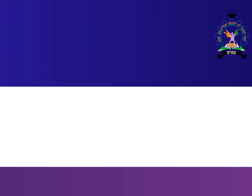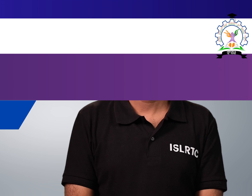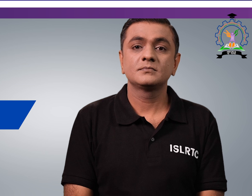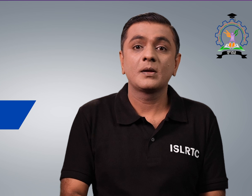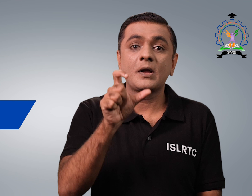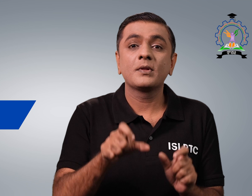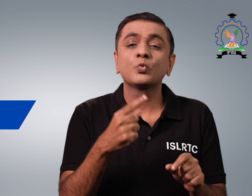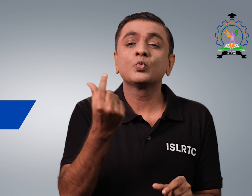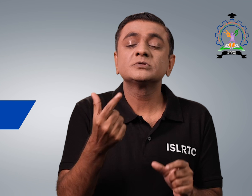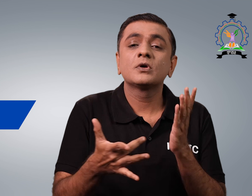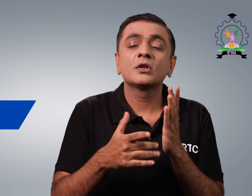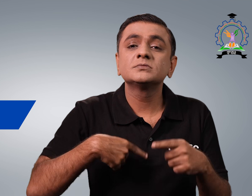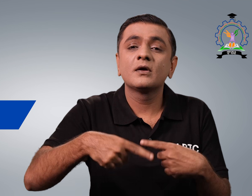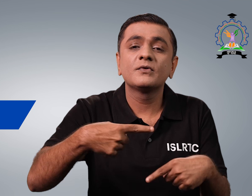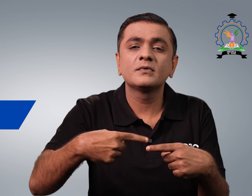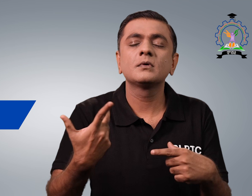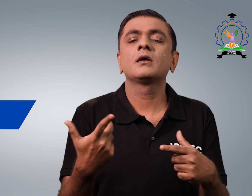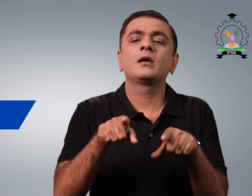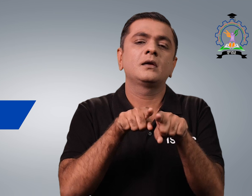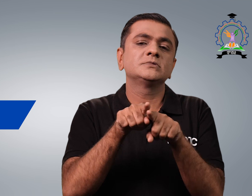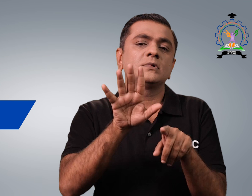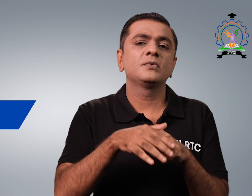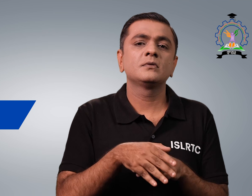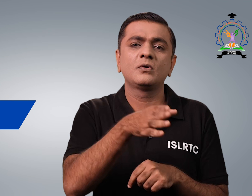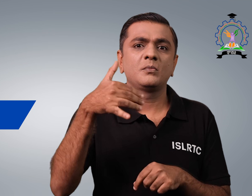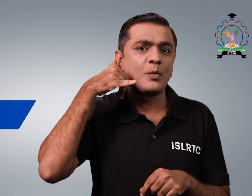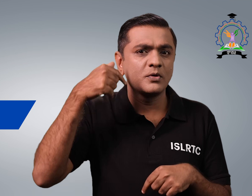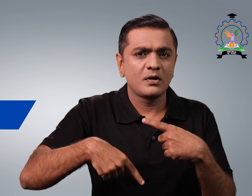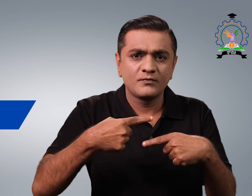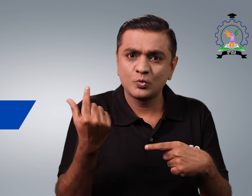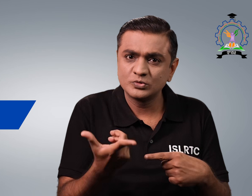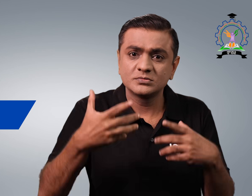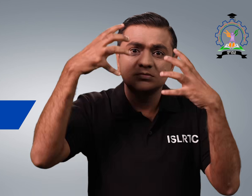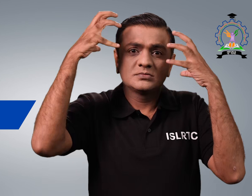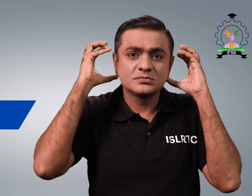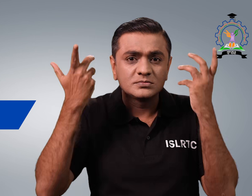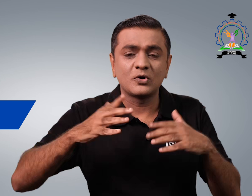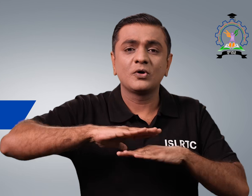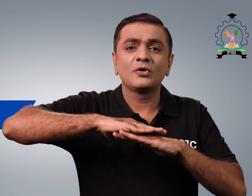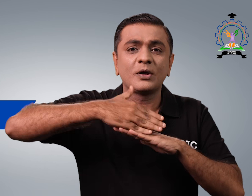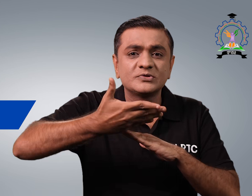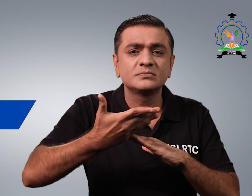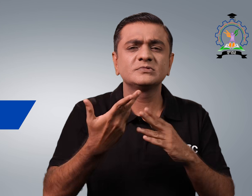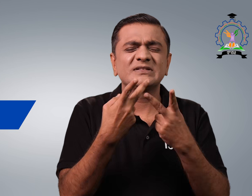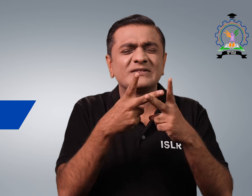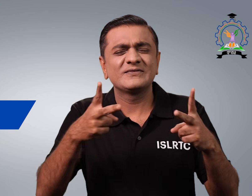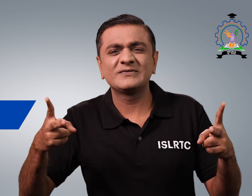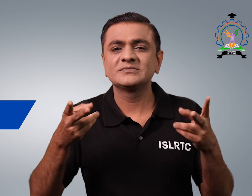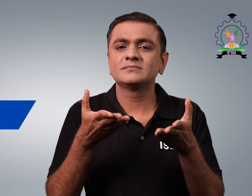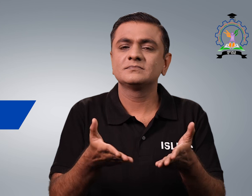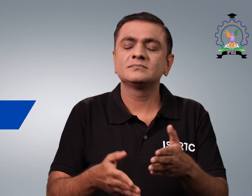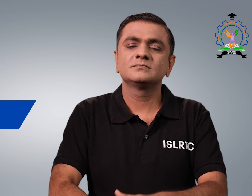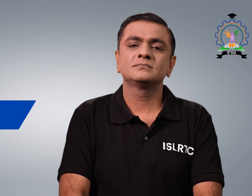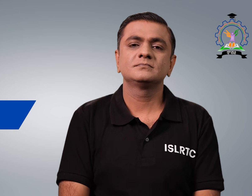It is an electronic device for daily use such as mobiles, headphphones, laptops etc.